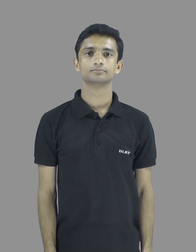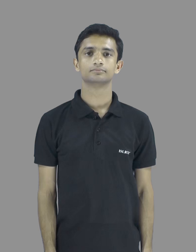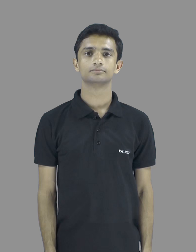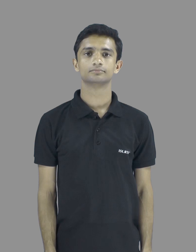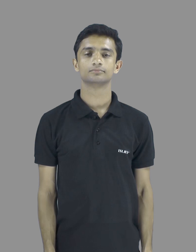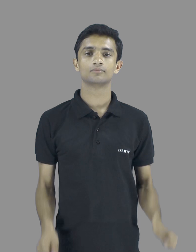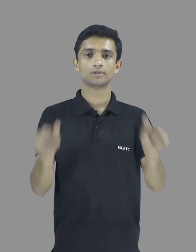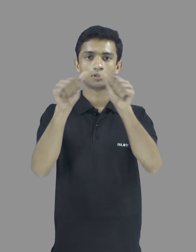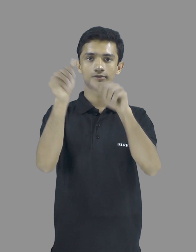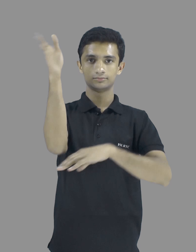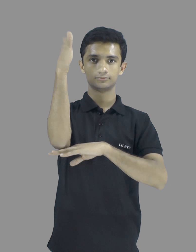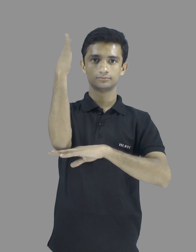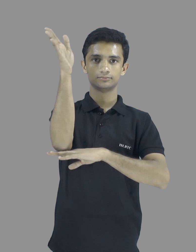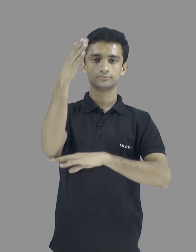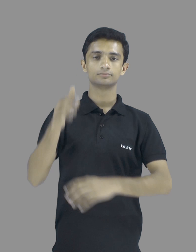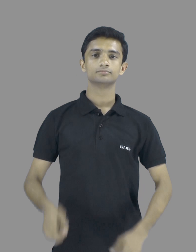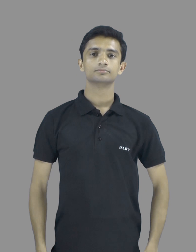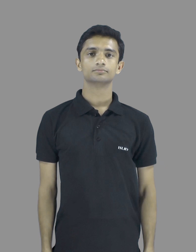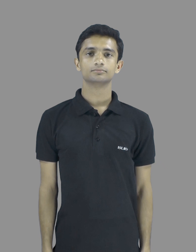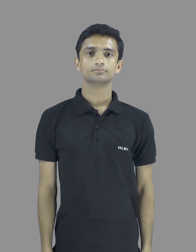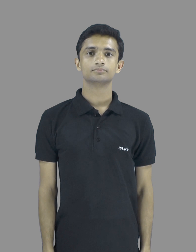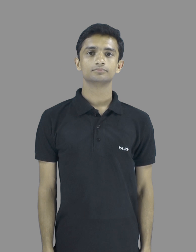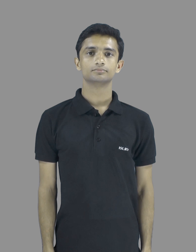August